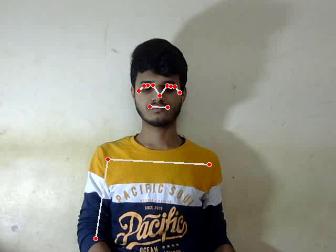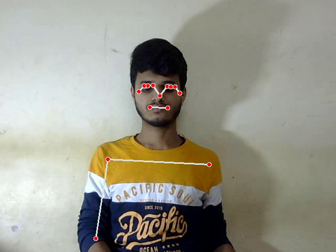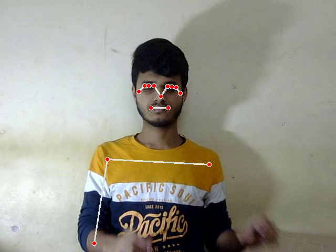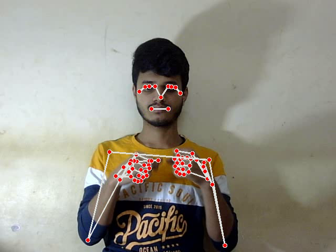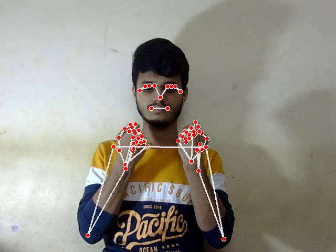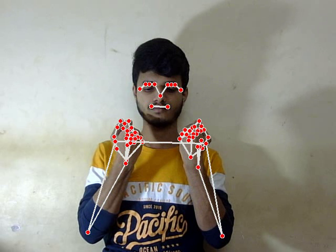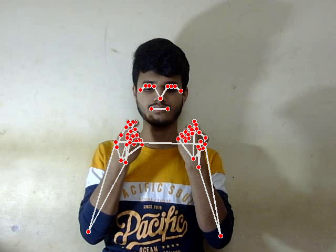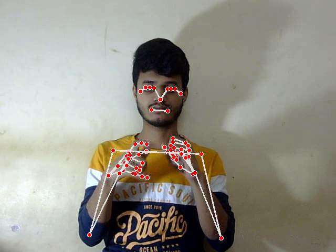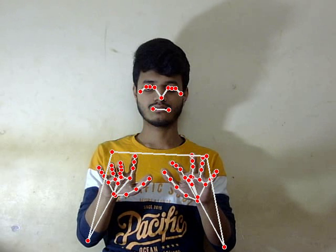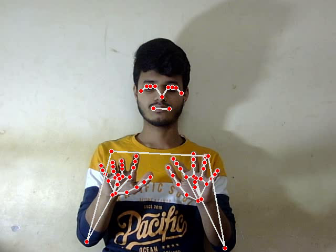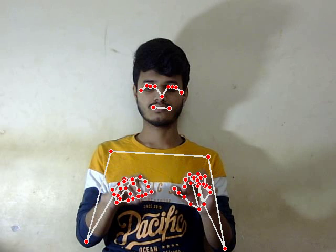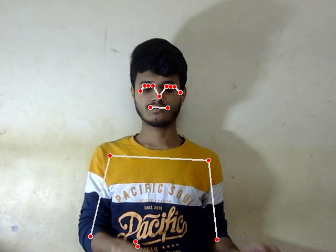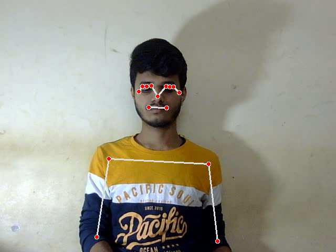finish